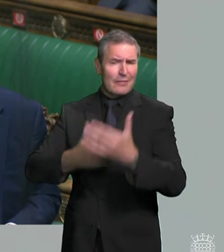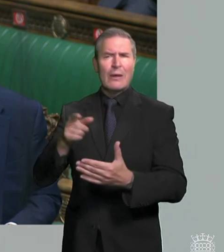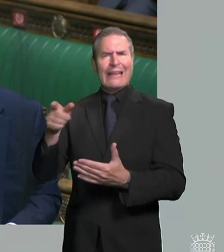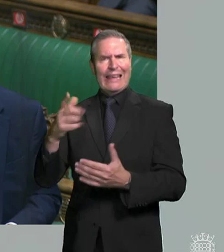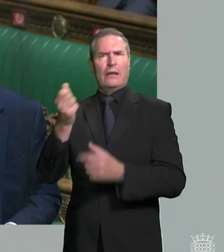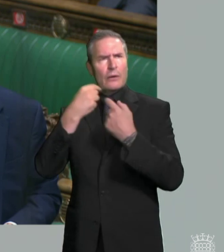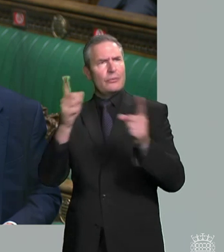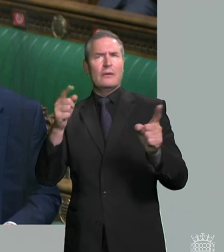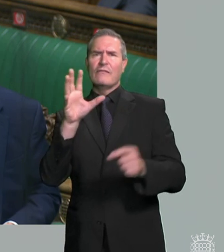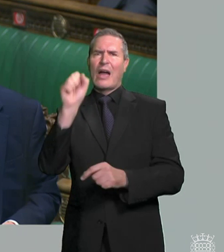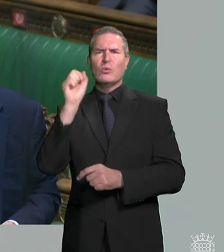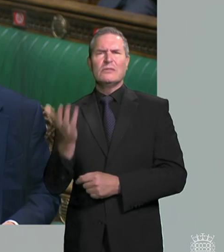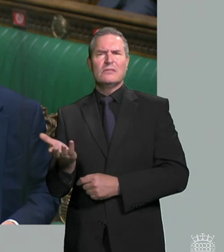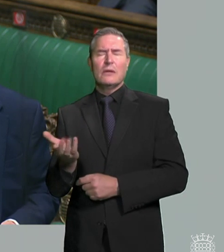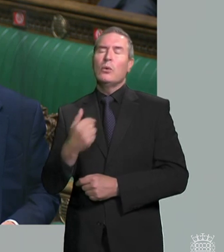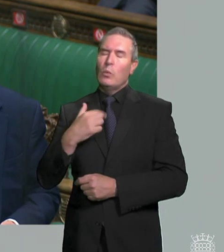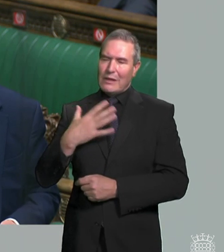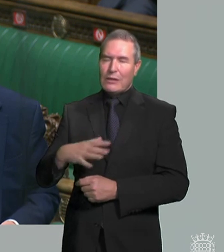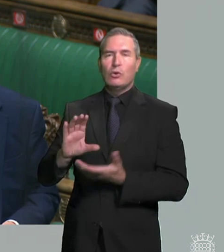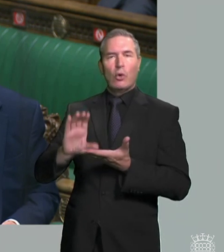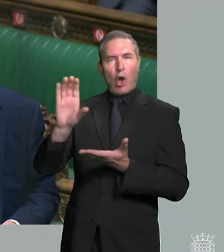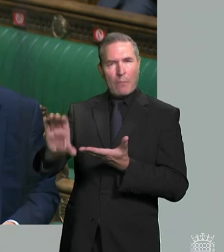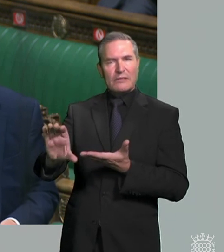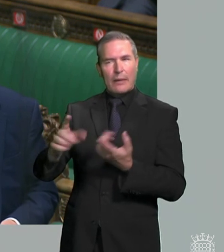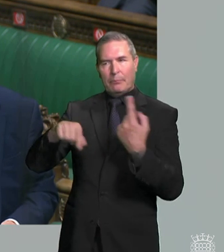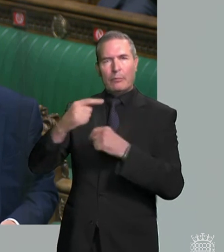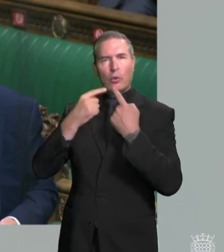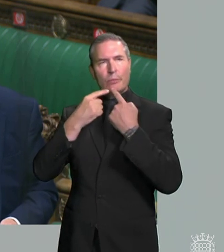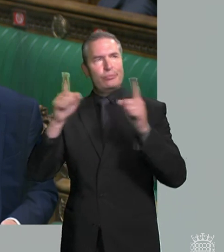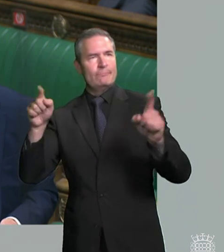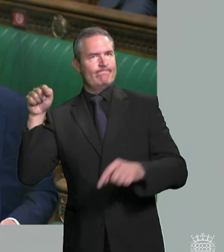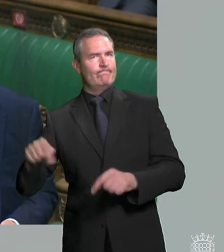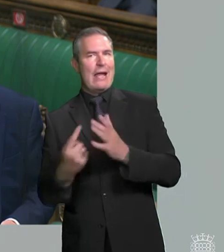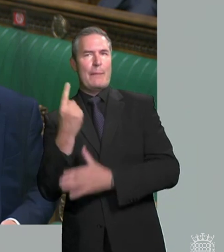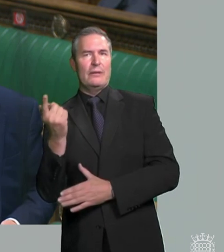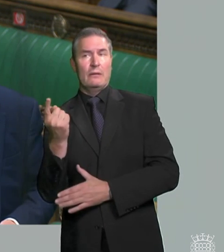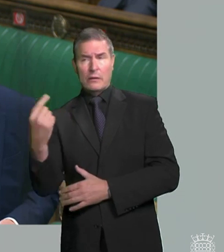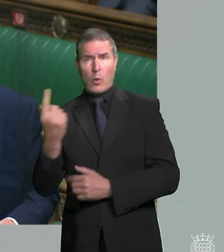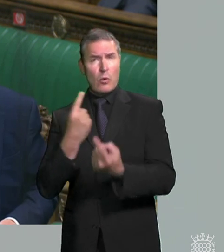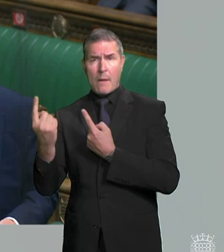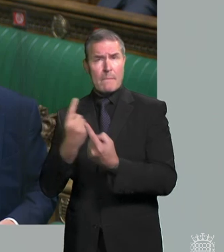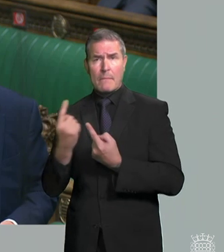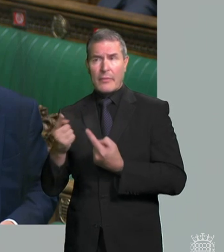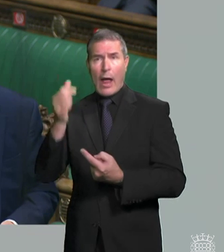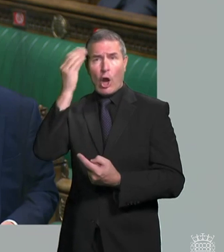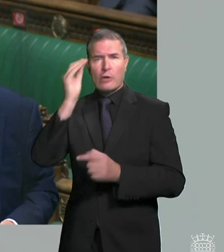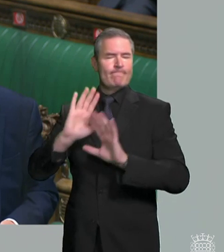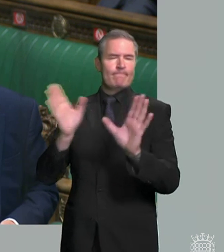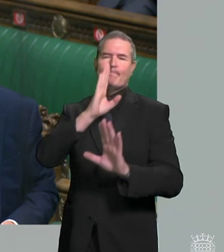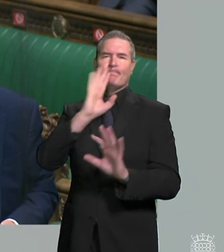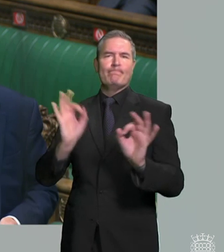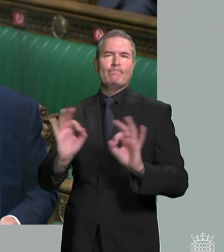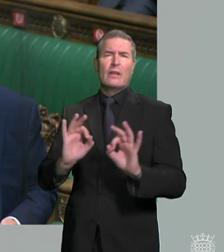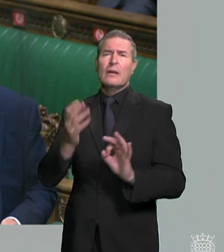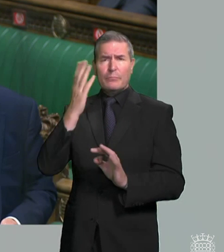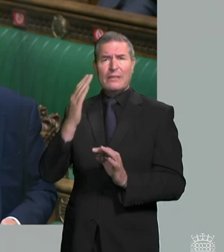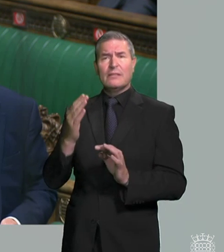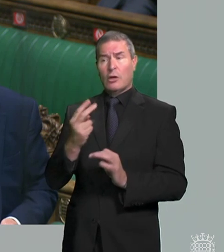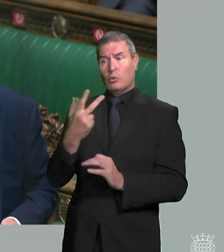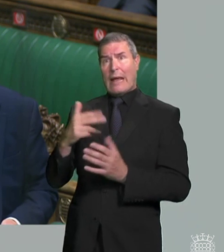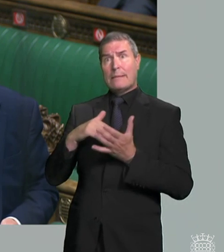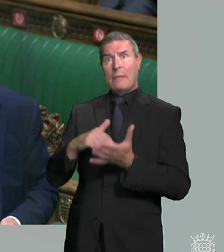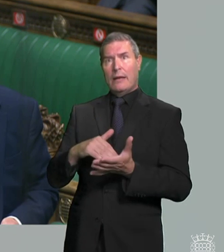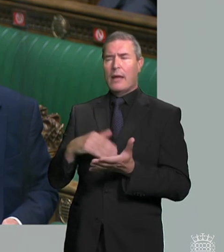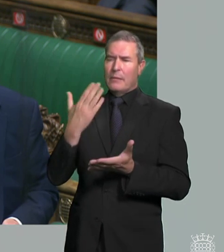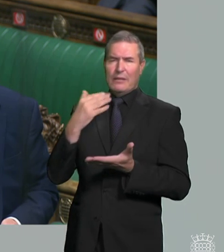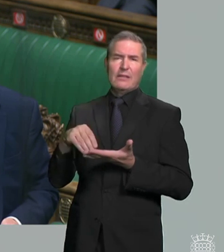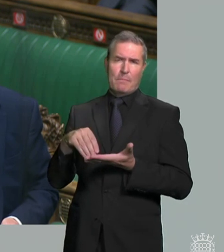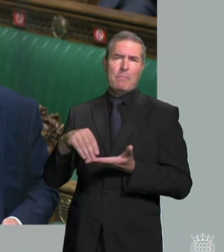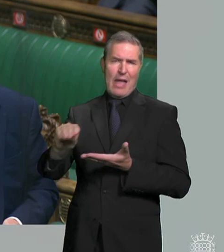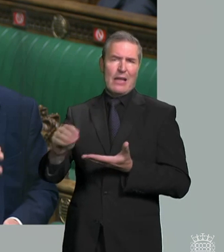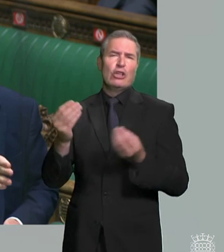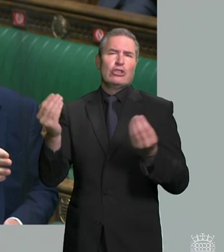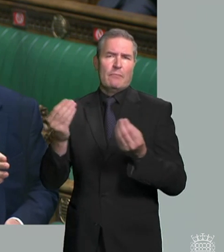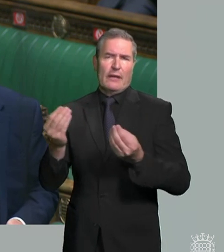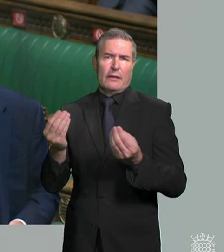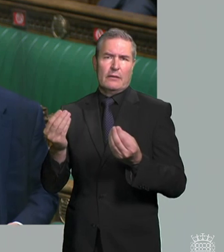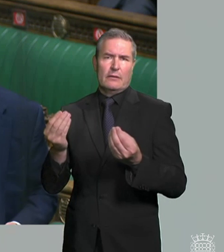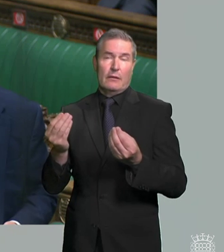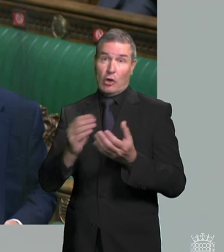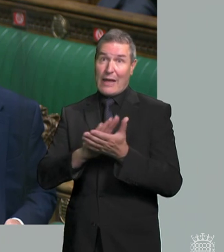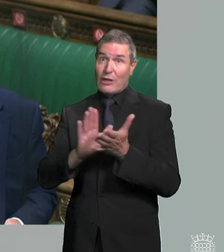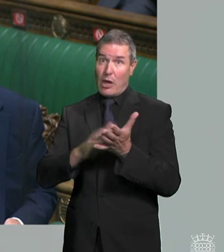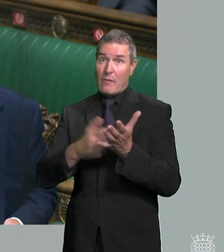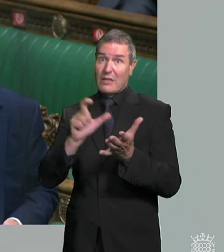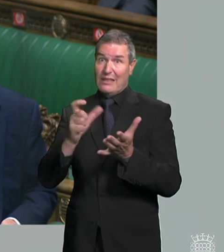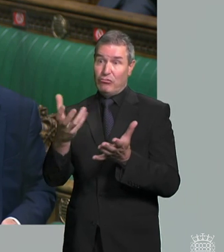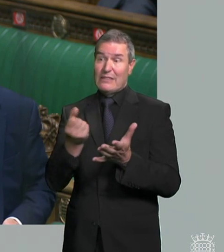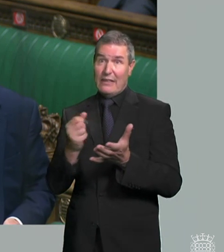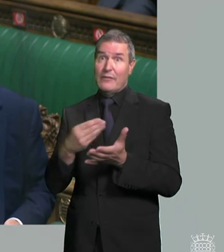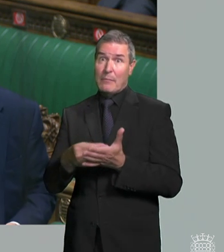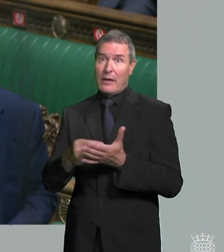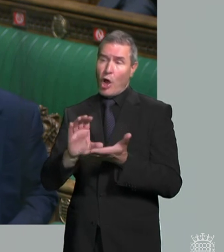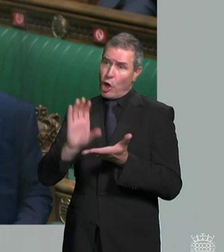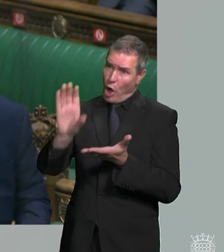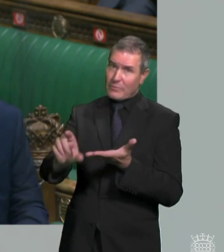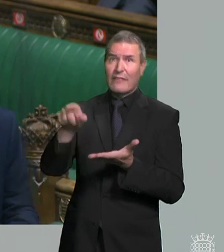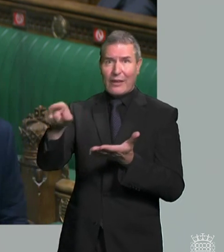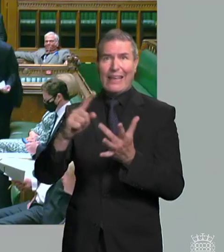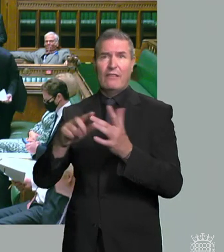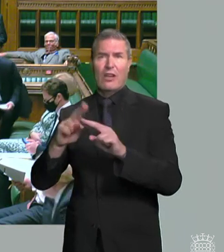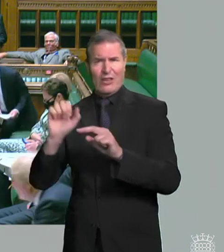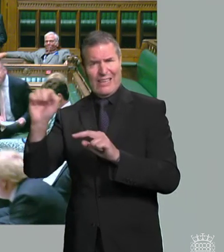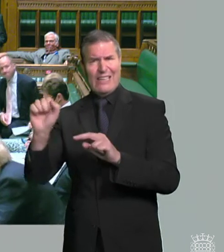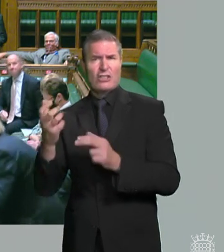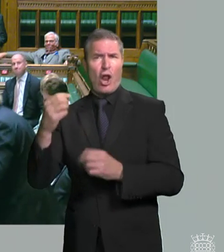Does my right honourable Friend agree that, unless we properly compensate whistleblowers, they simply will not come forward, and will he consider making a payment out of the £28 million received by Her Majesty’s Treasury to compensate him for his losses?